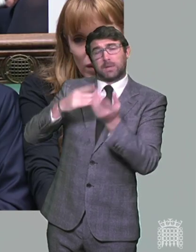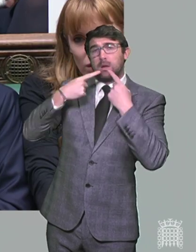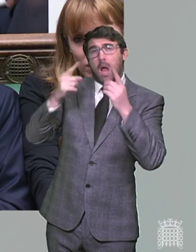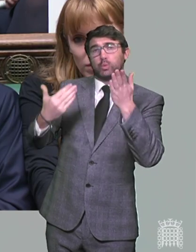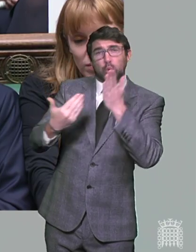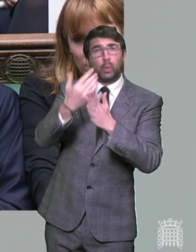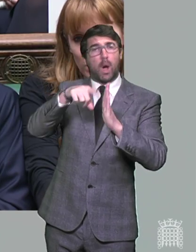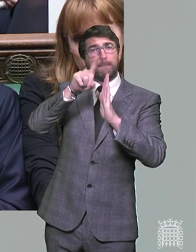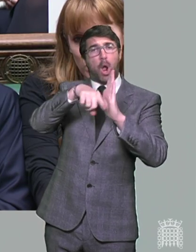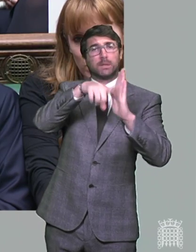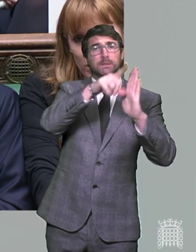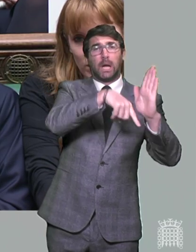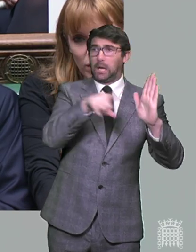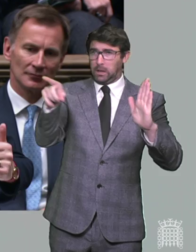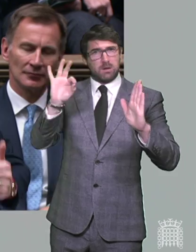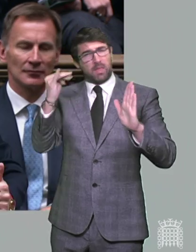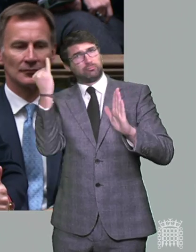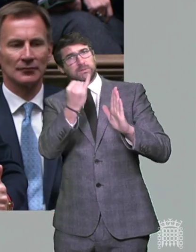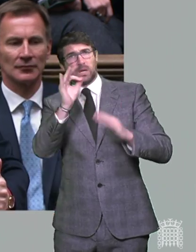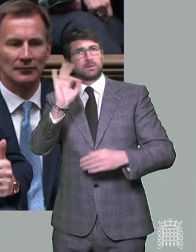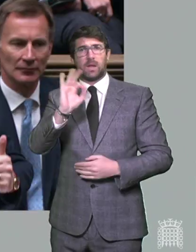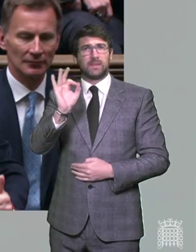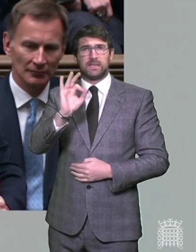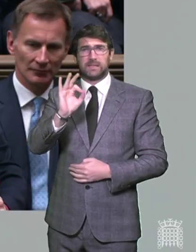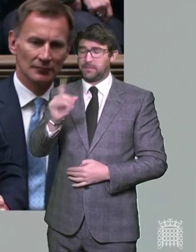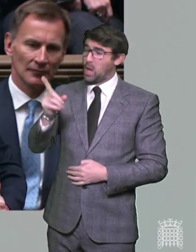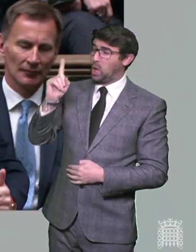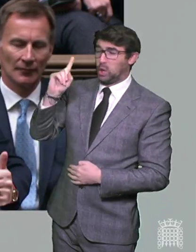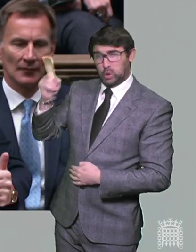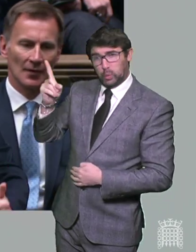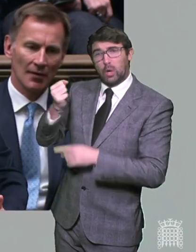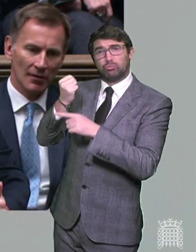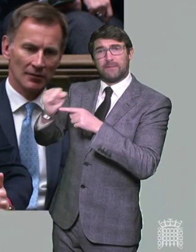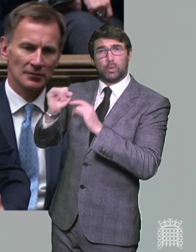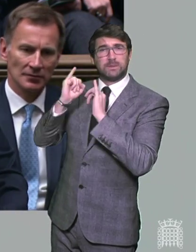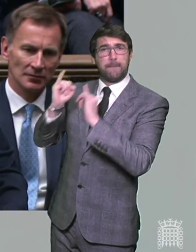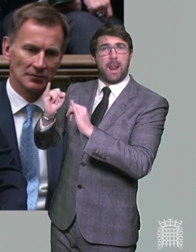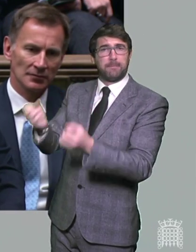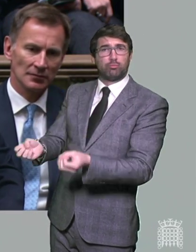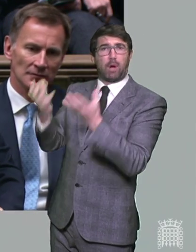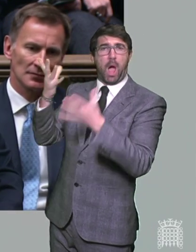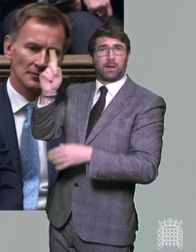He is refusing to condemn the strikers. We are on the side of working people.